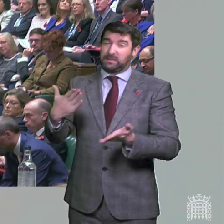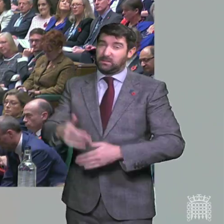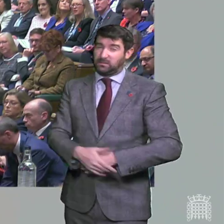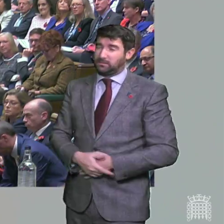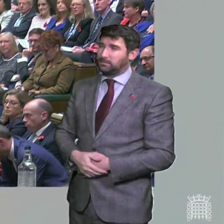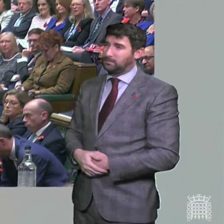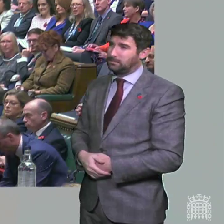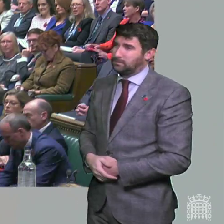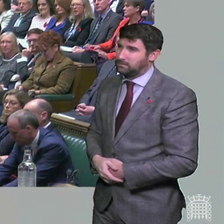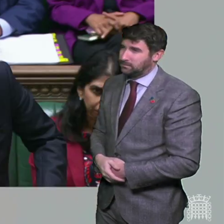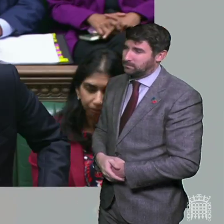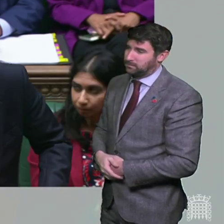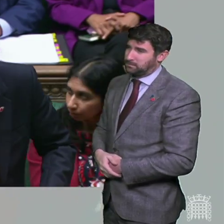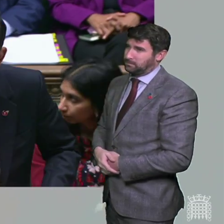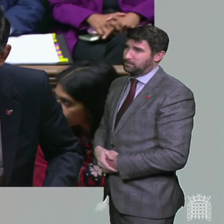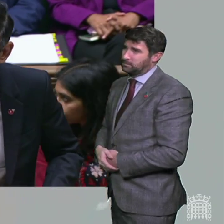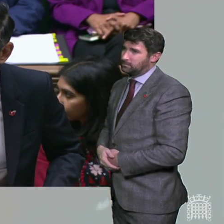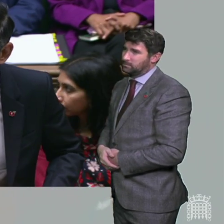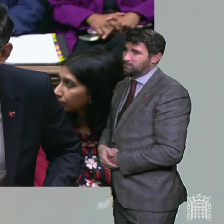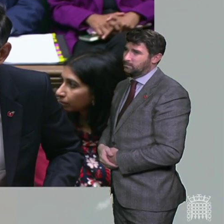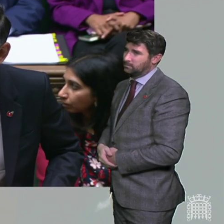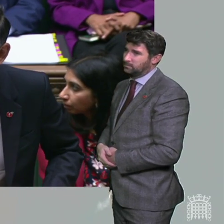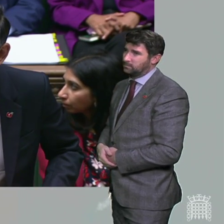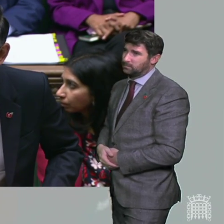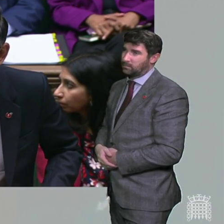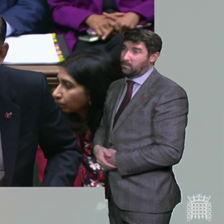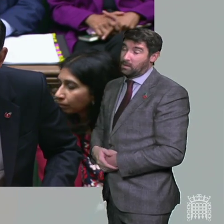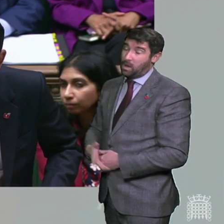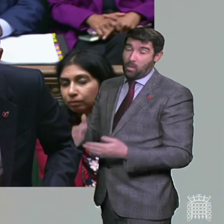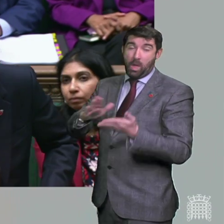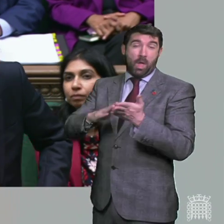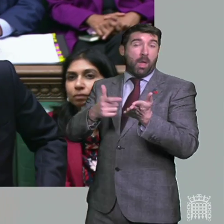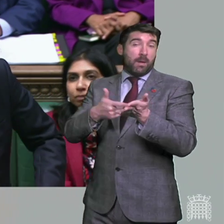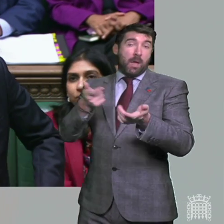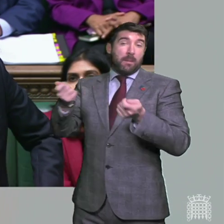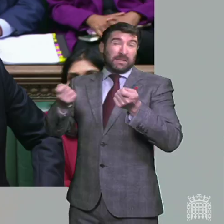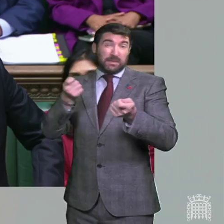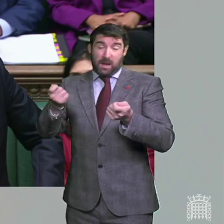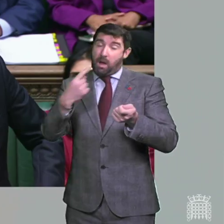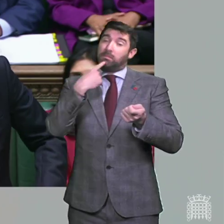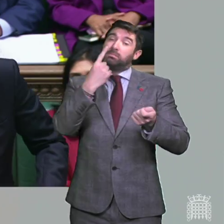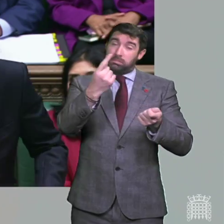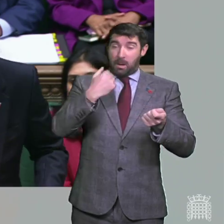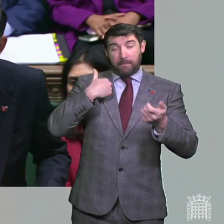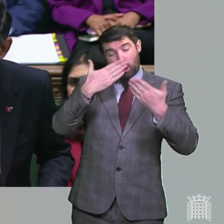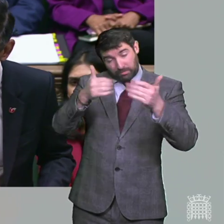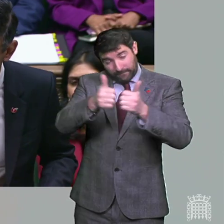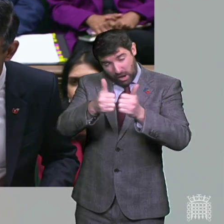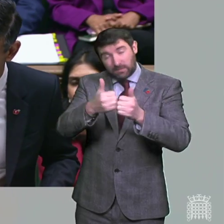Let me give my honourable Friend my absolute cast-iron commitment that we want to get to grips with this problem.